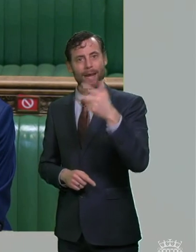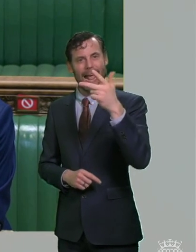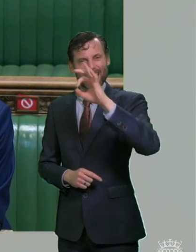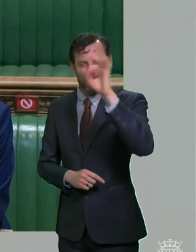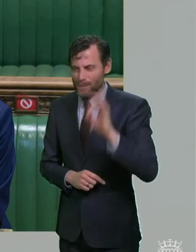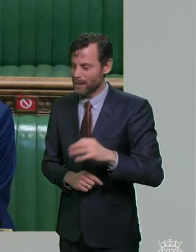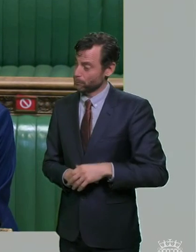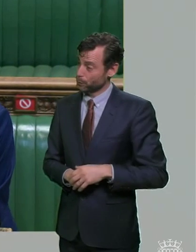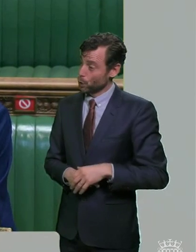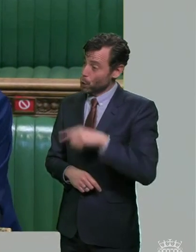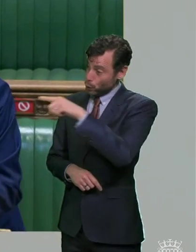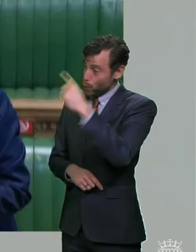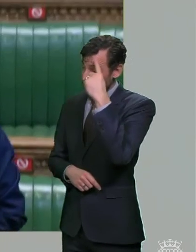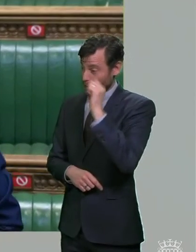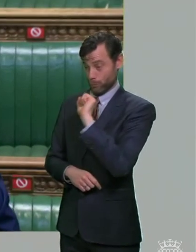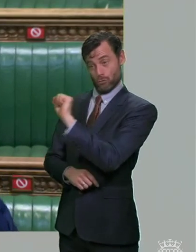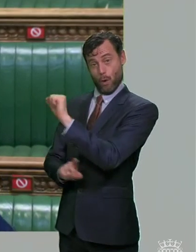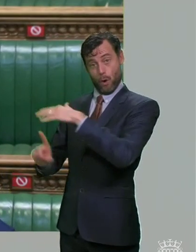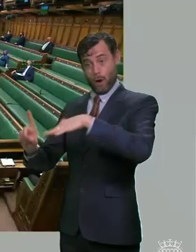Does the Prime Minister think that the council is right to do that?